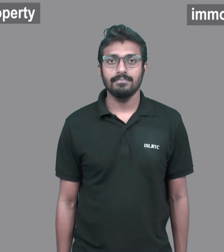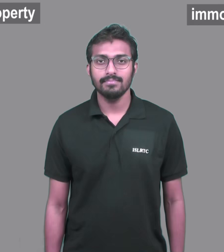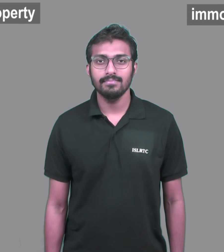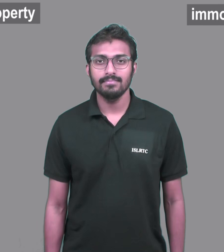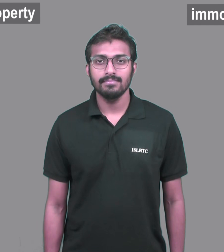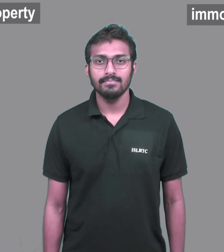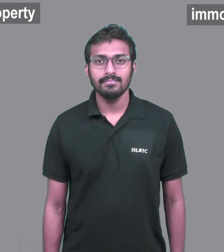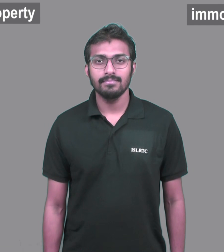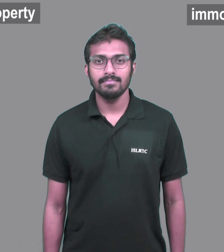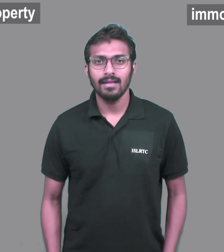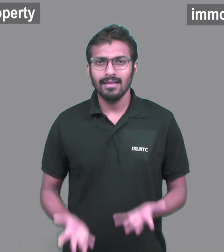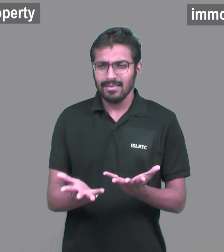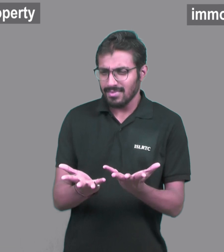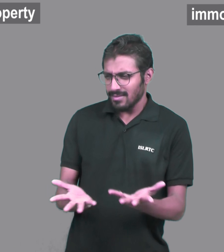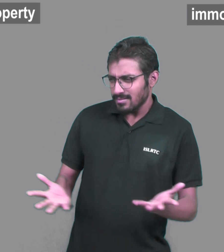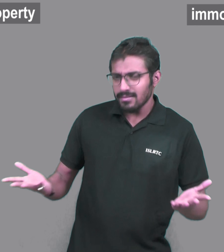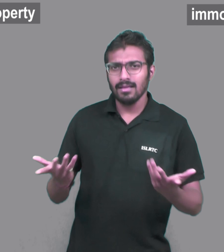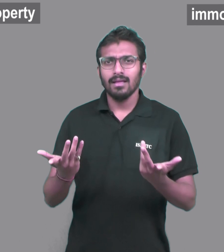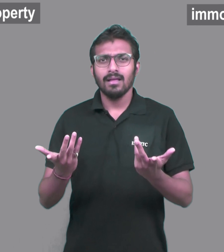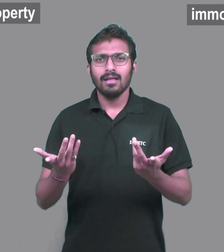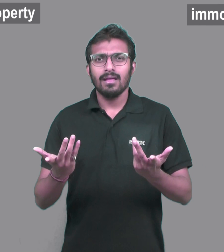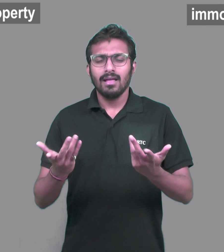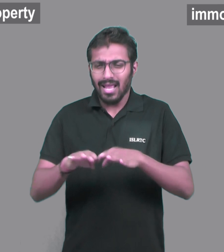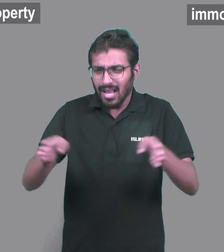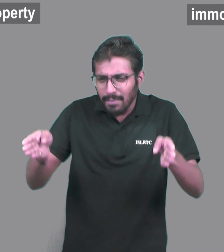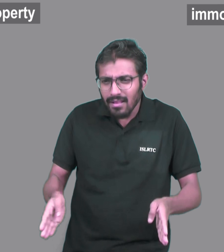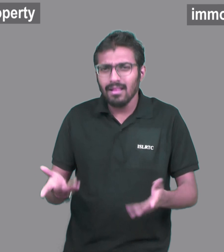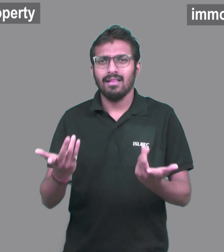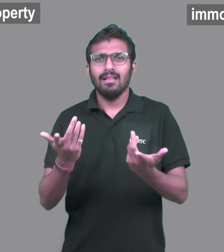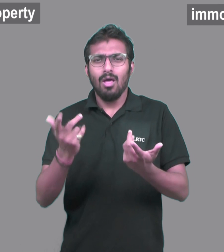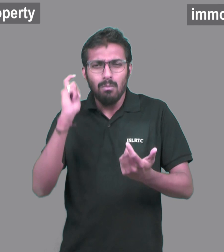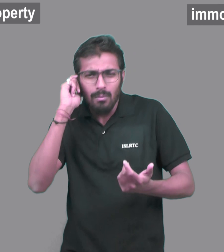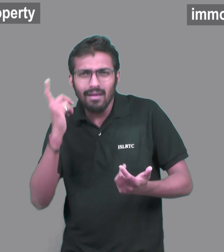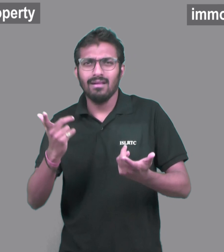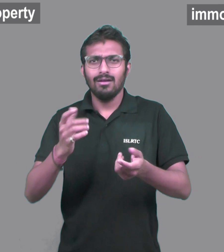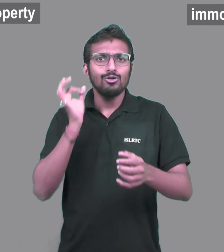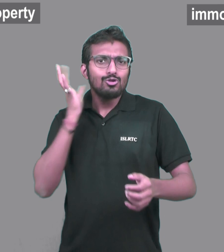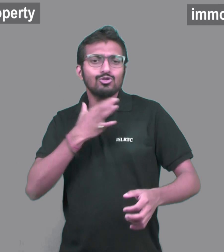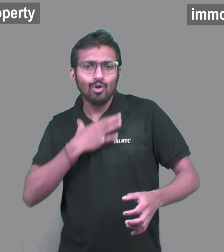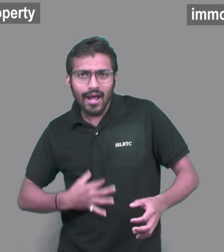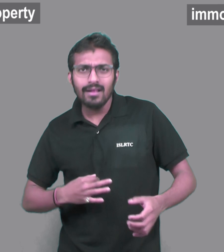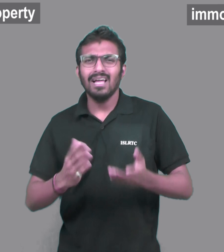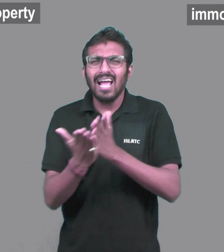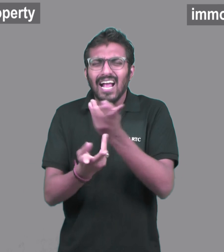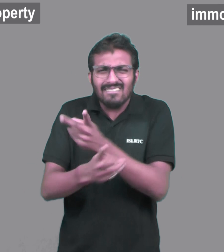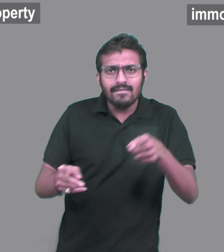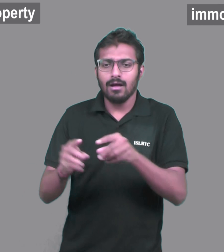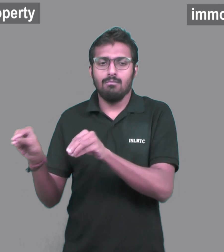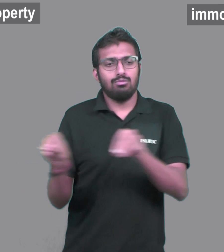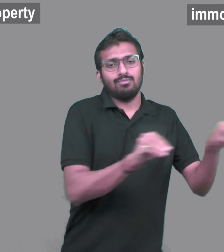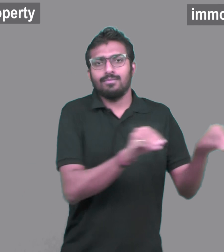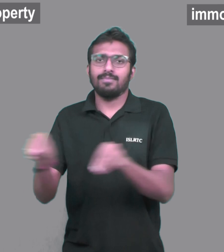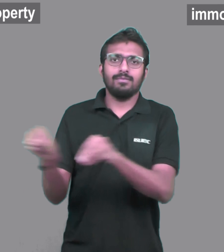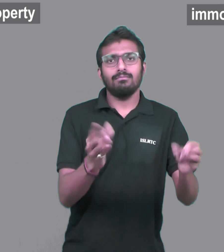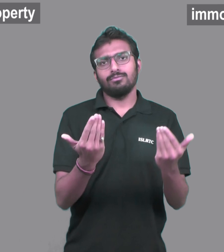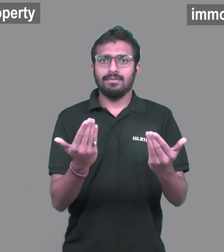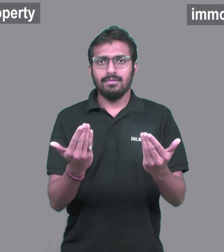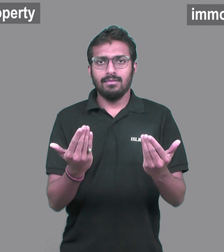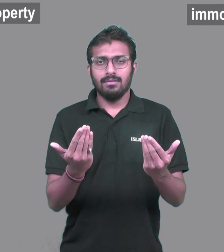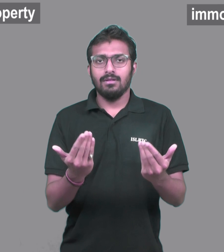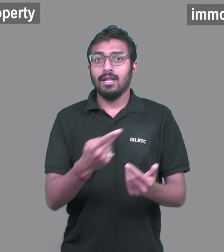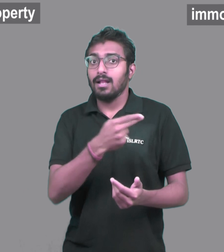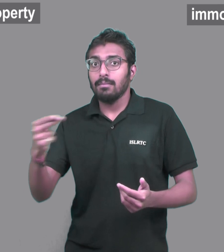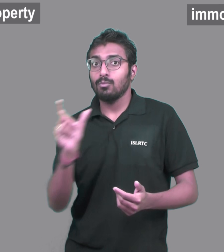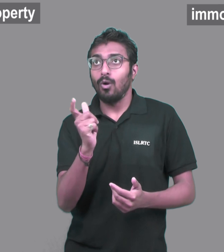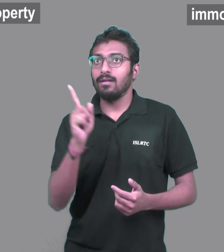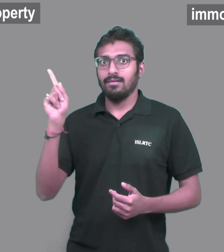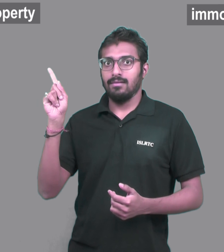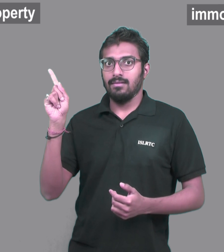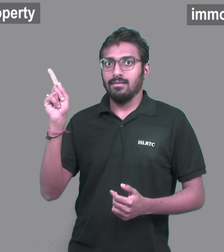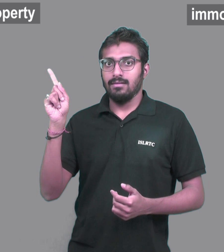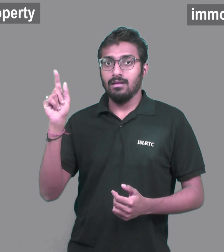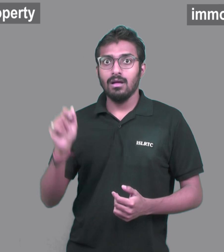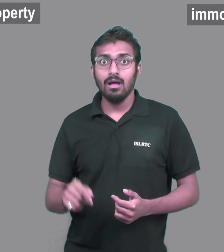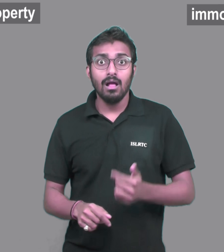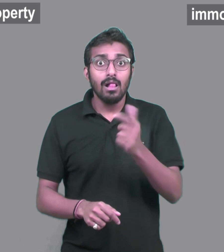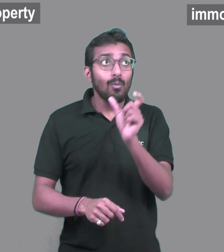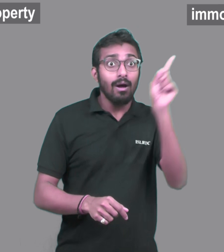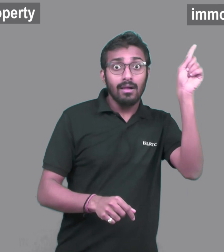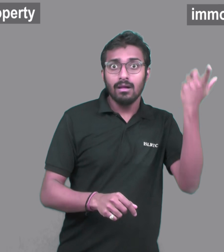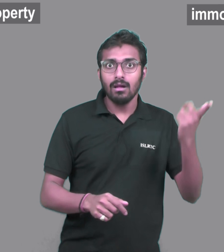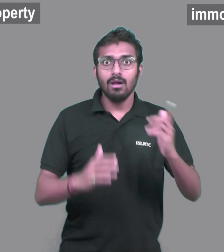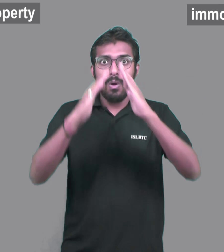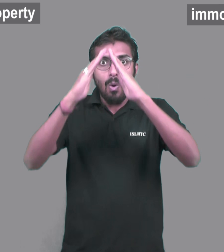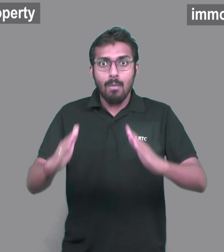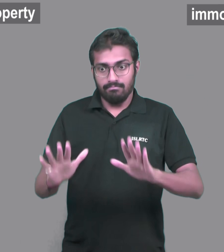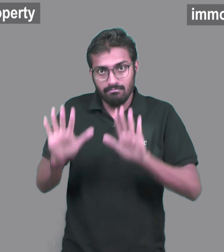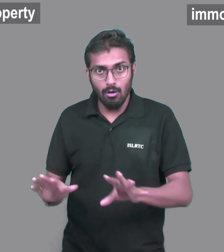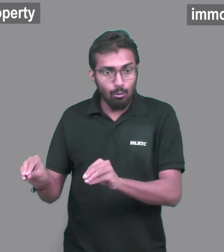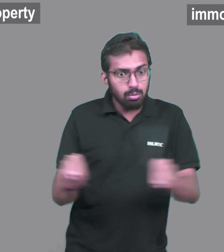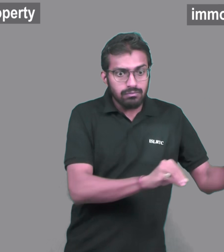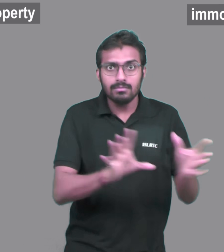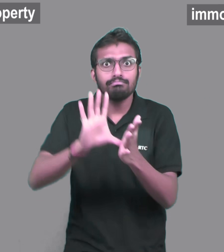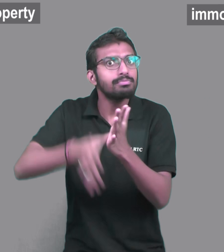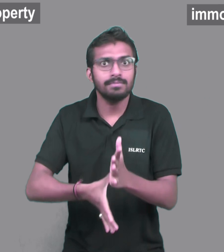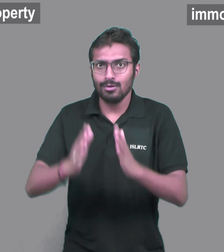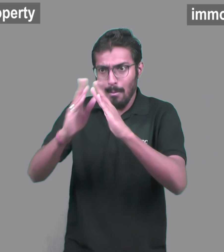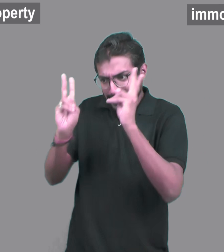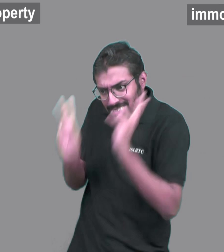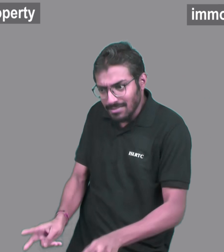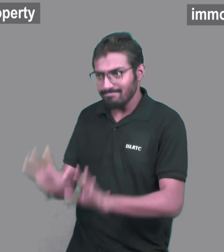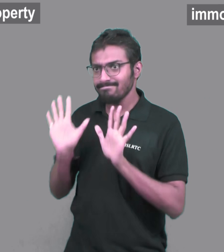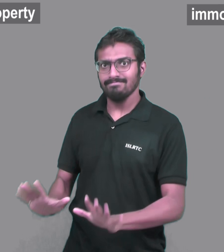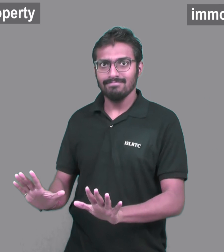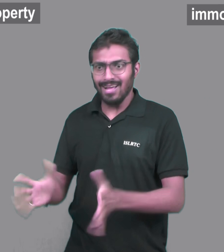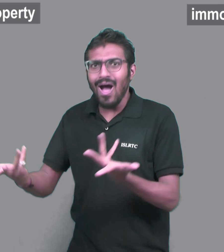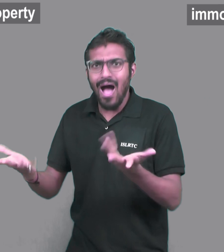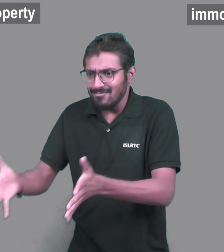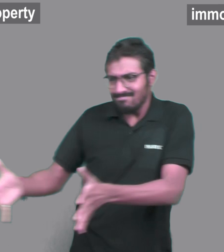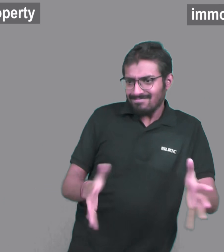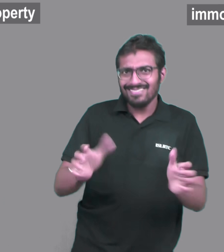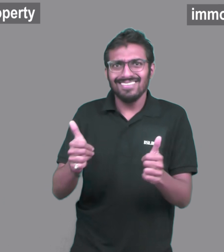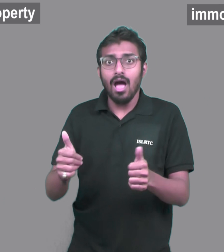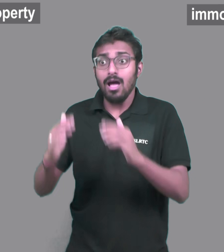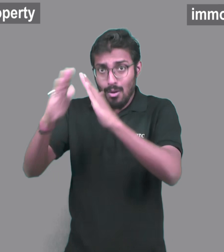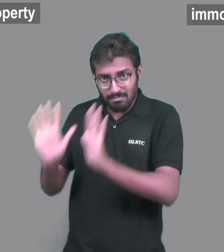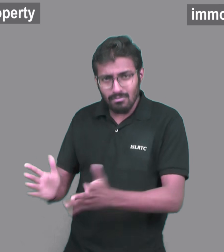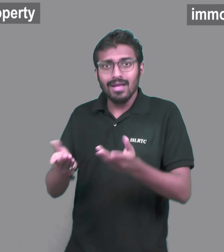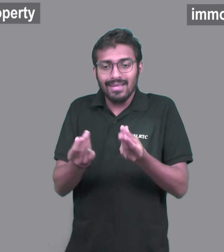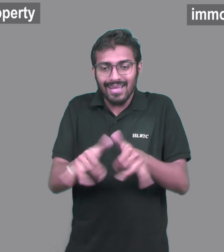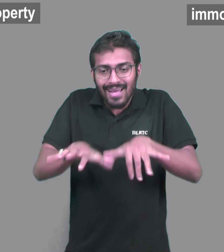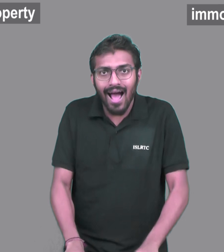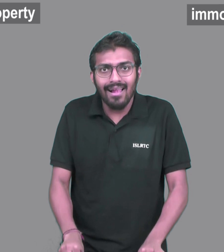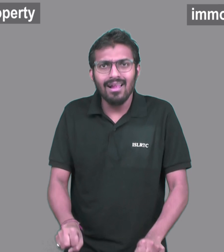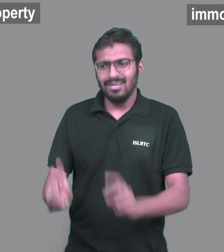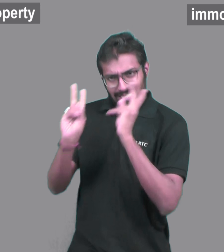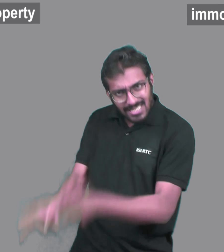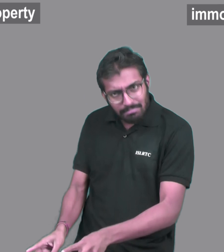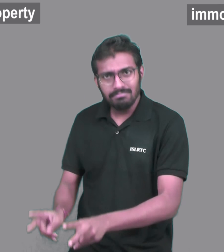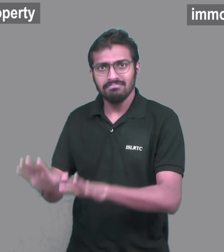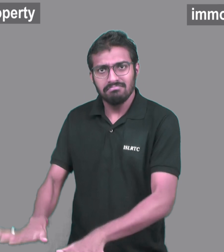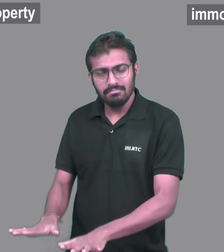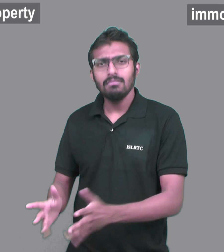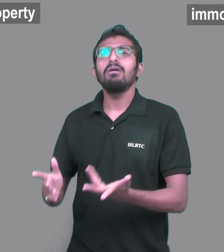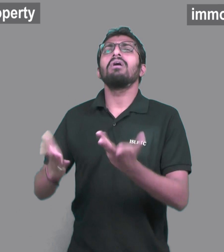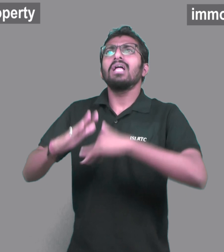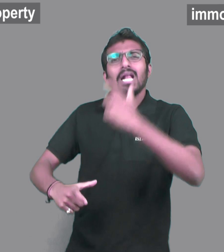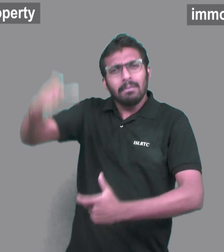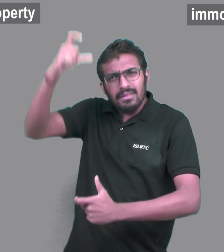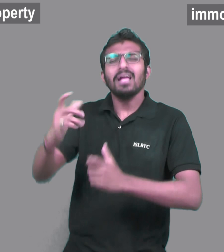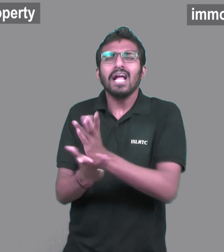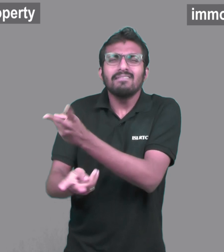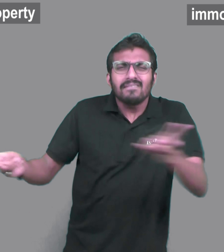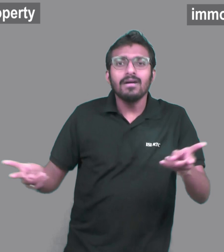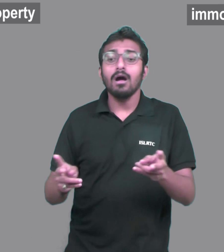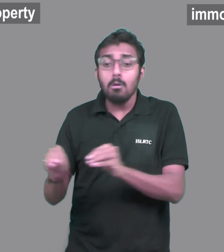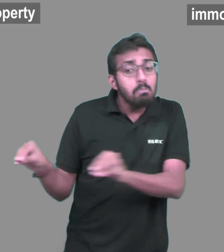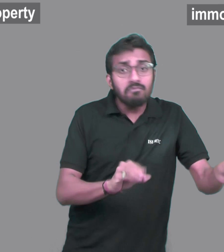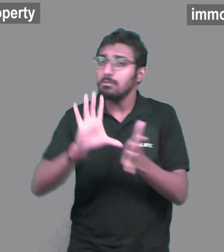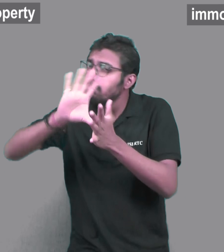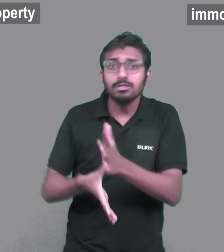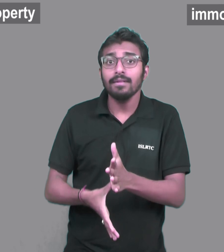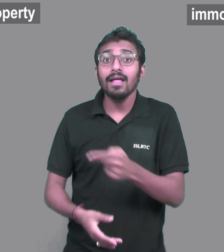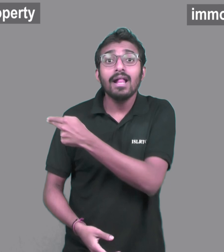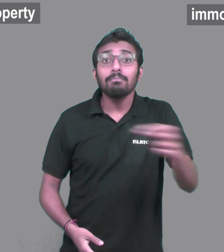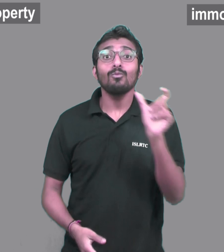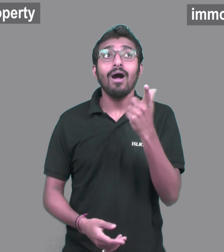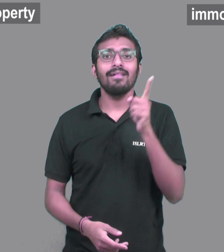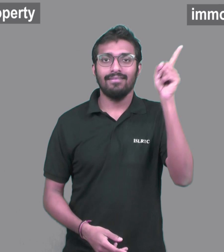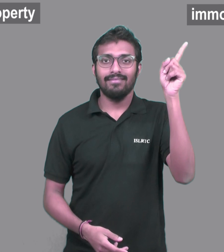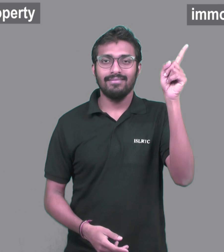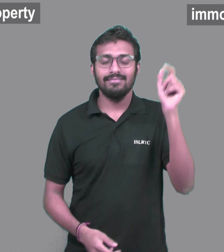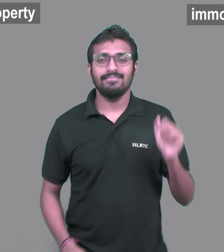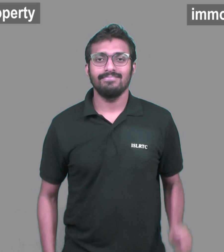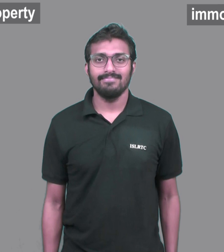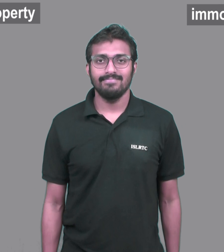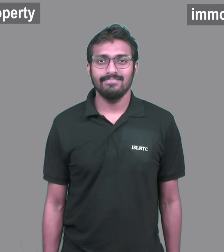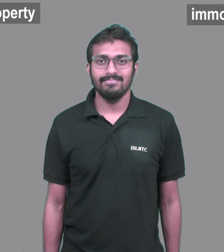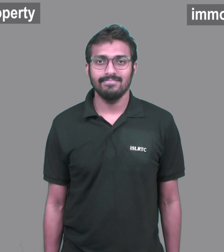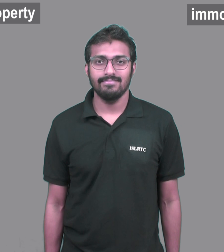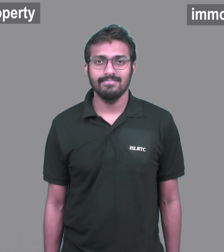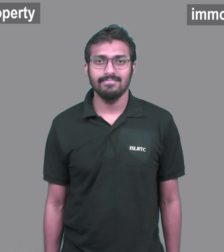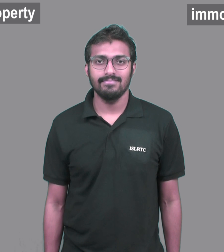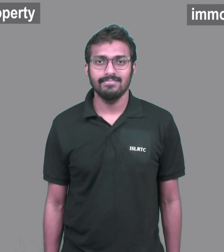Immovable Property Movable Property